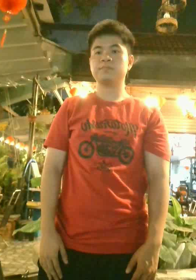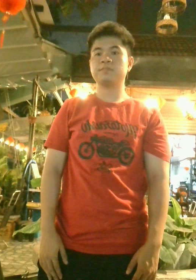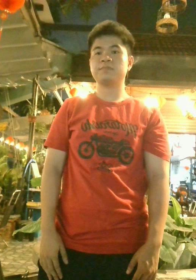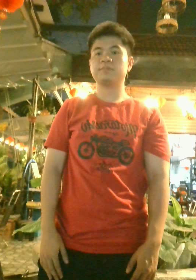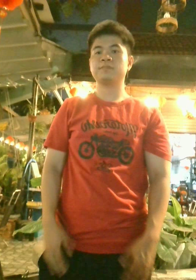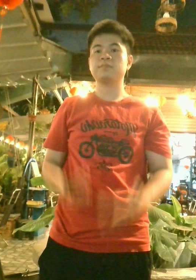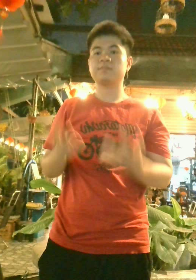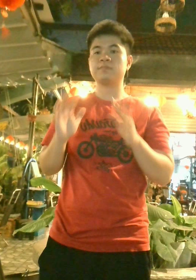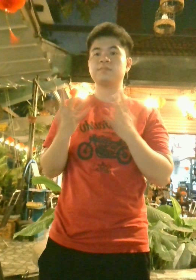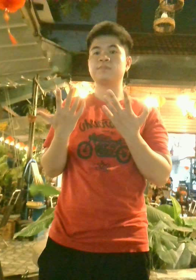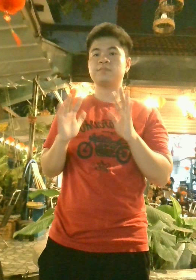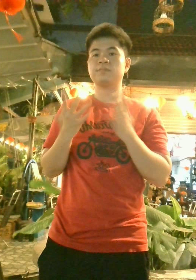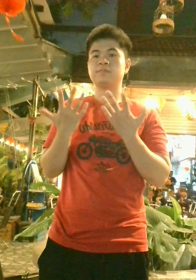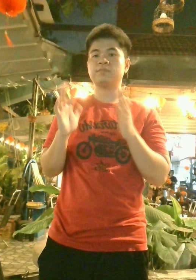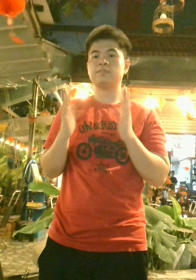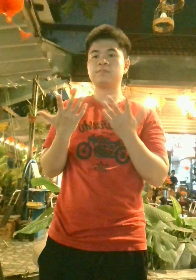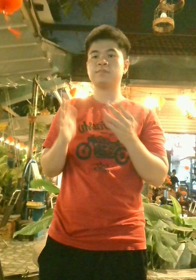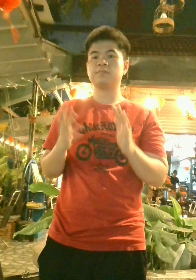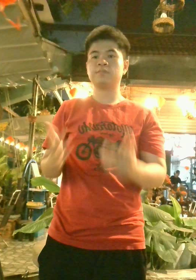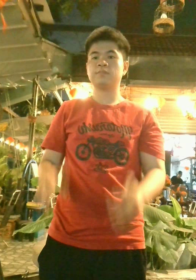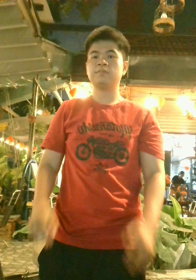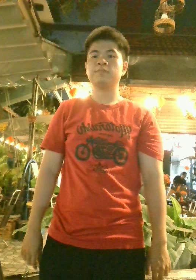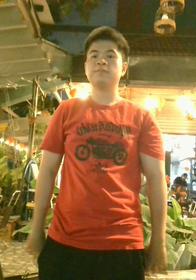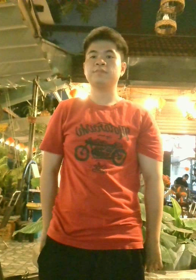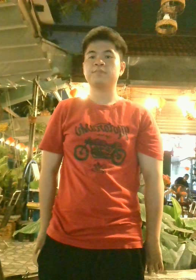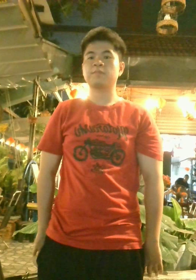vui mừng